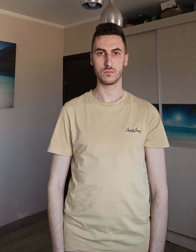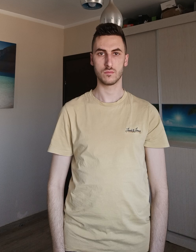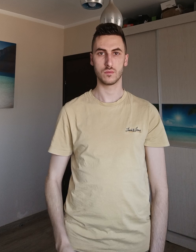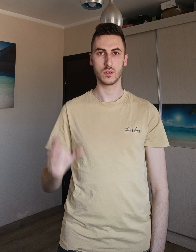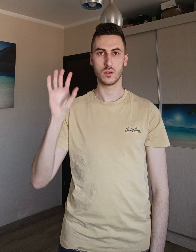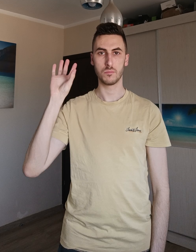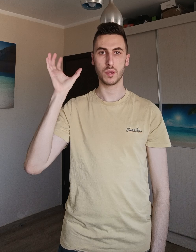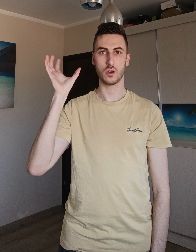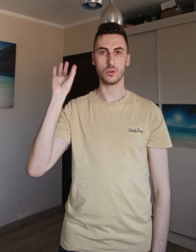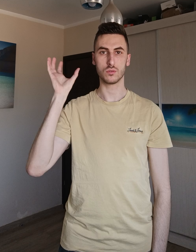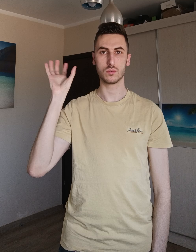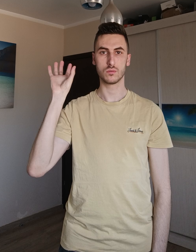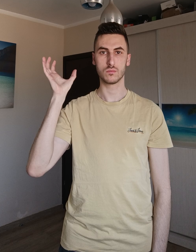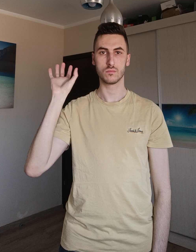פירות